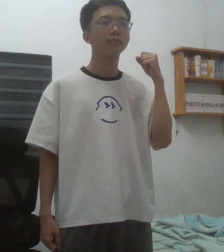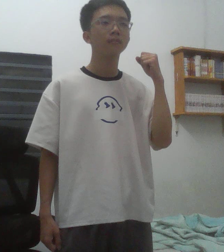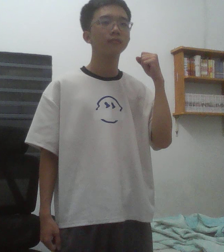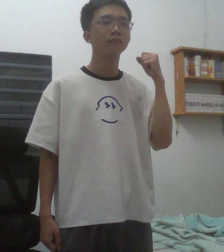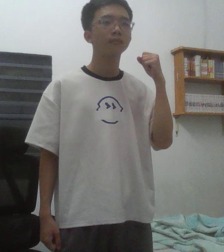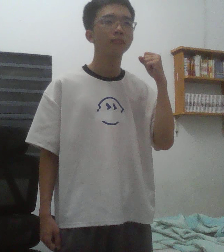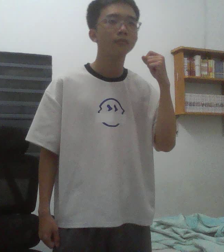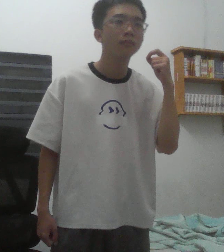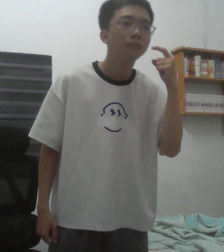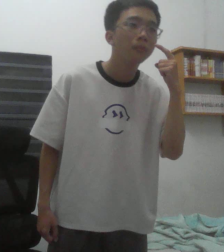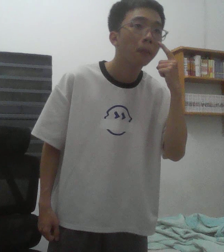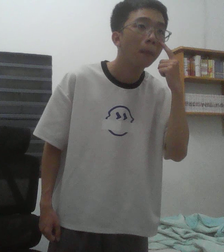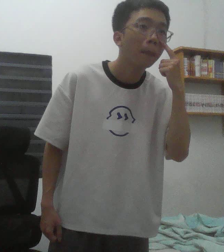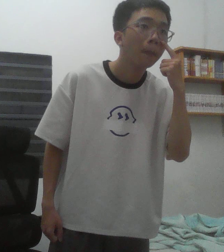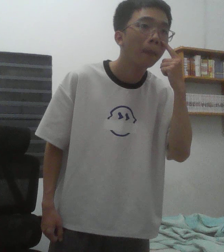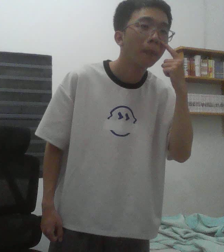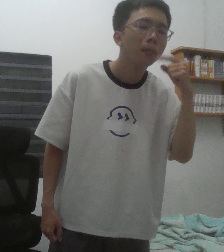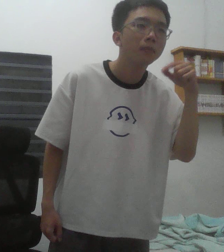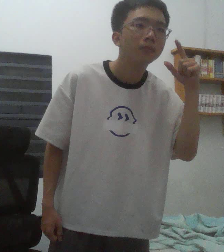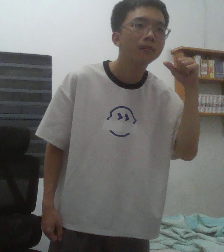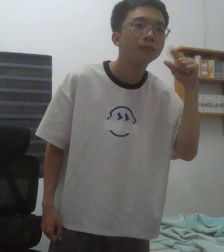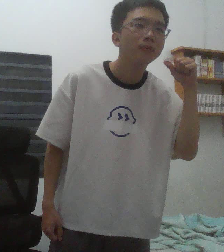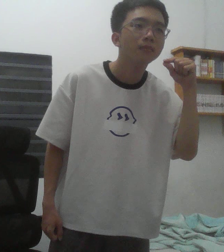lam quen